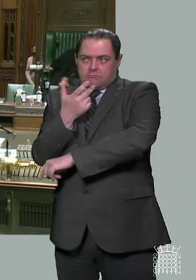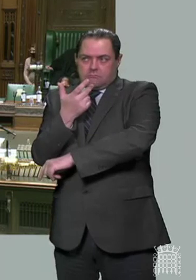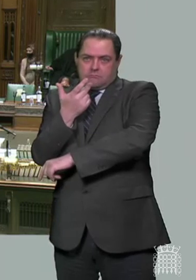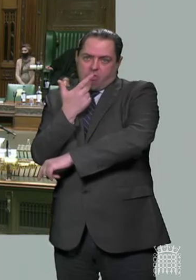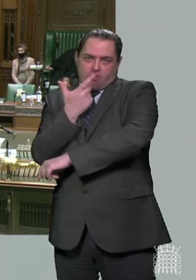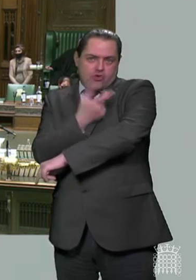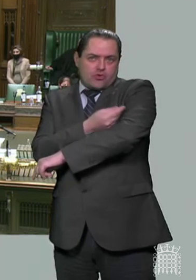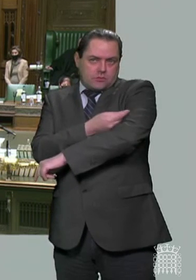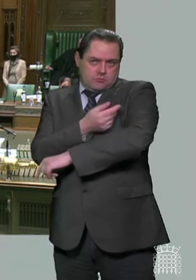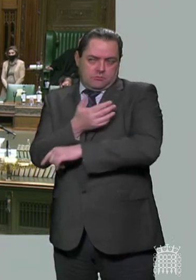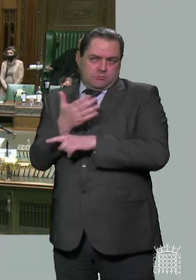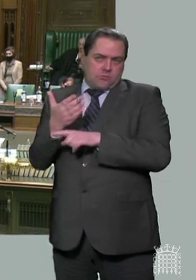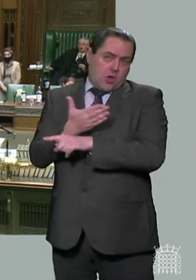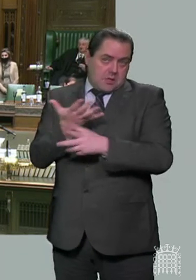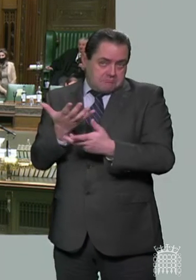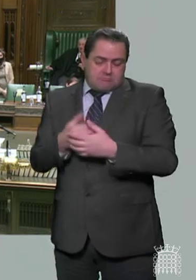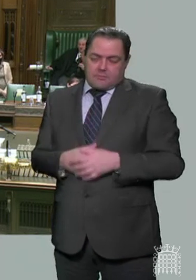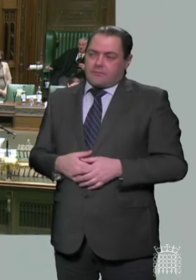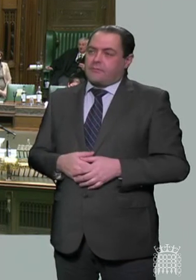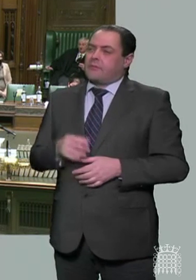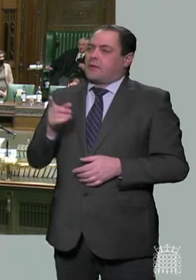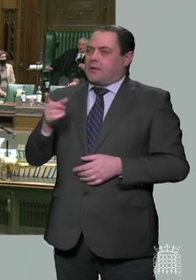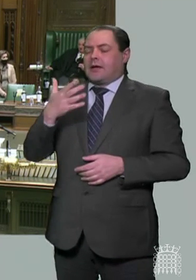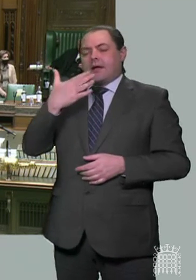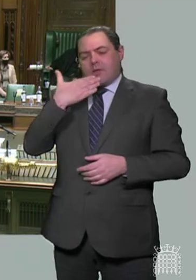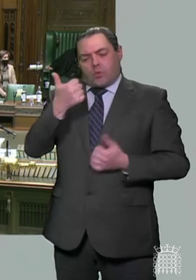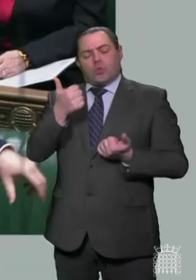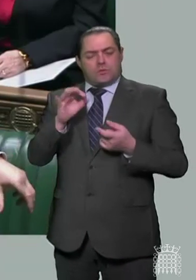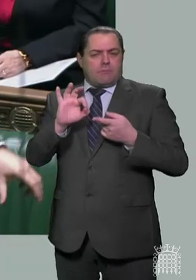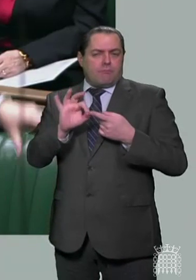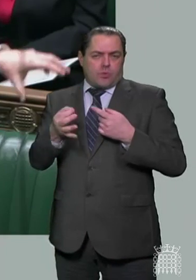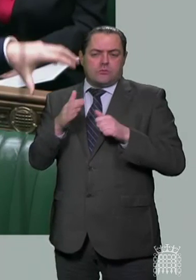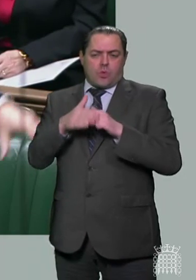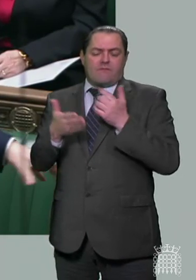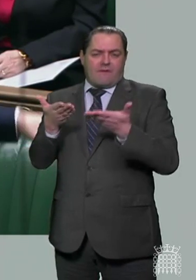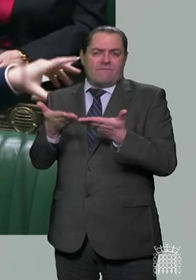My right honourable Friend makes a very important point; it is a fundamental point about fairness.